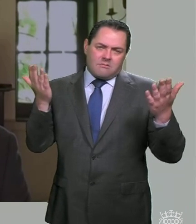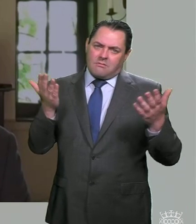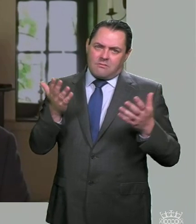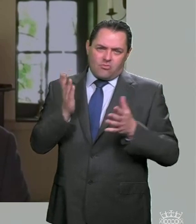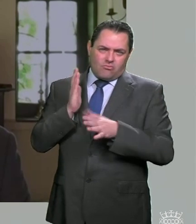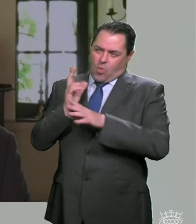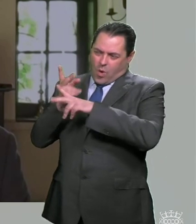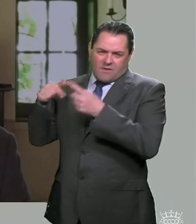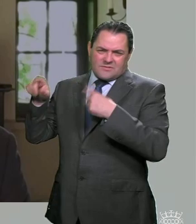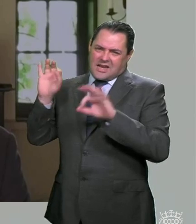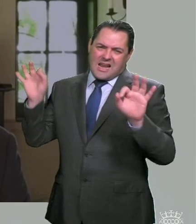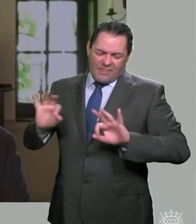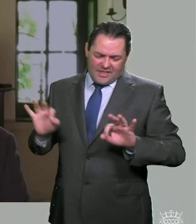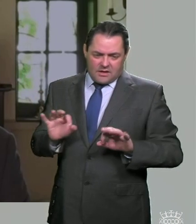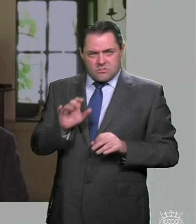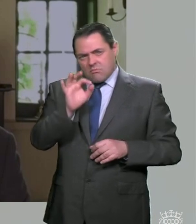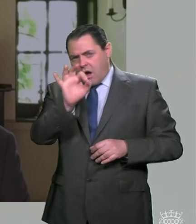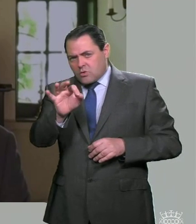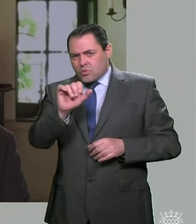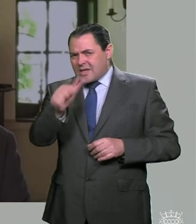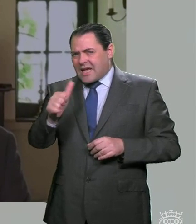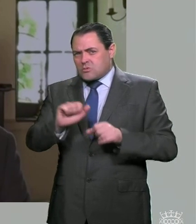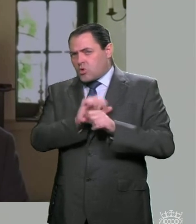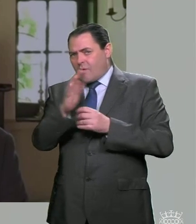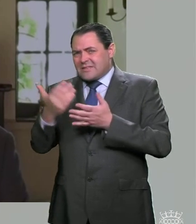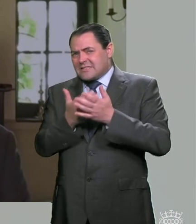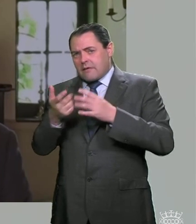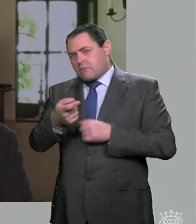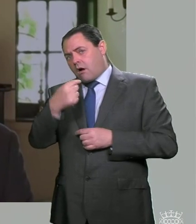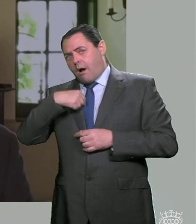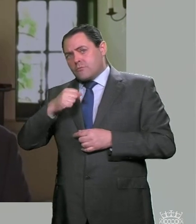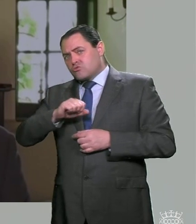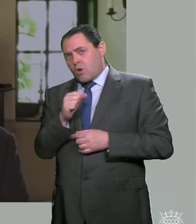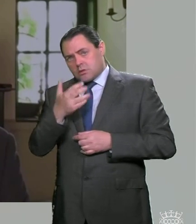But may I ask him when he is planning his next covid-safe visit to Scotland?